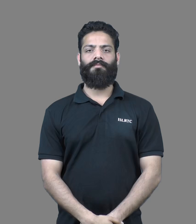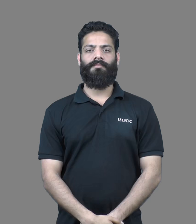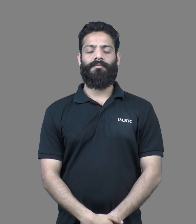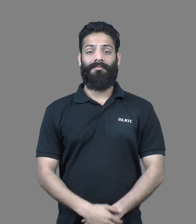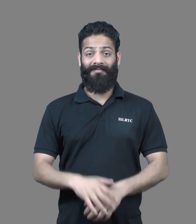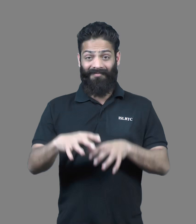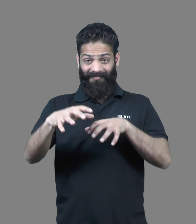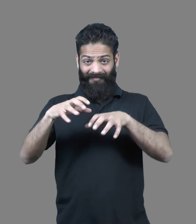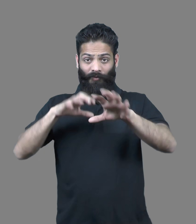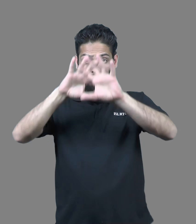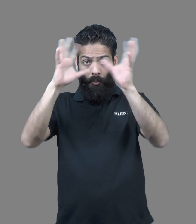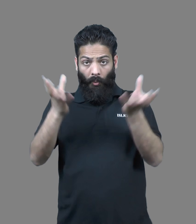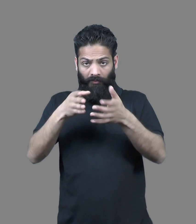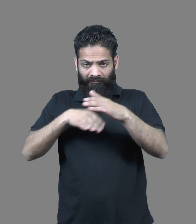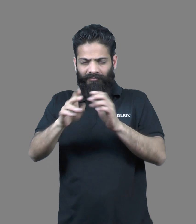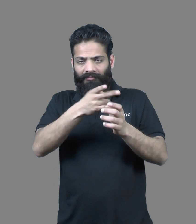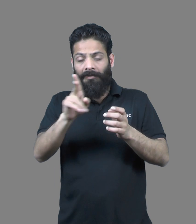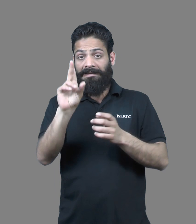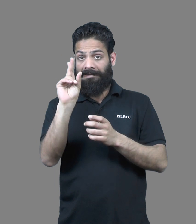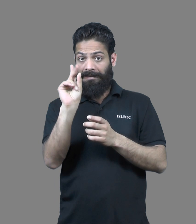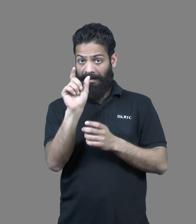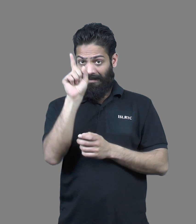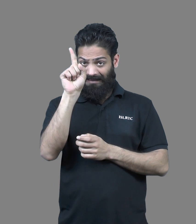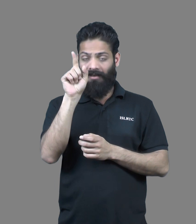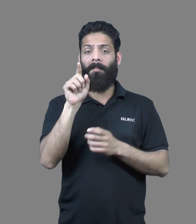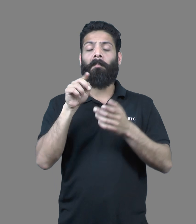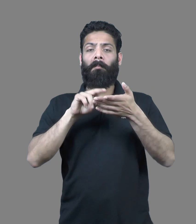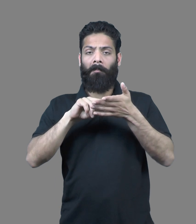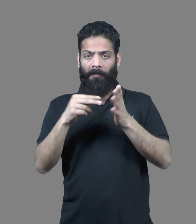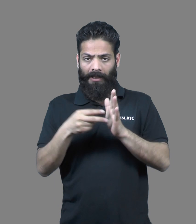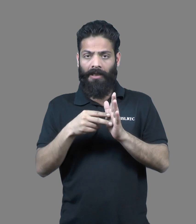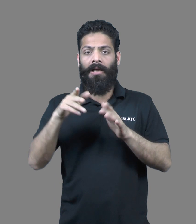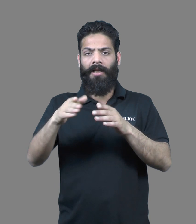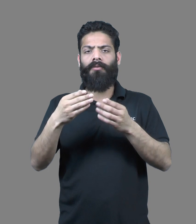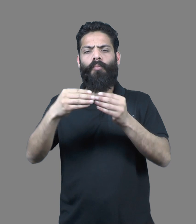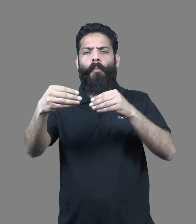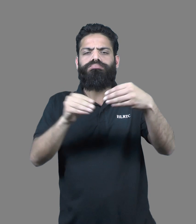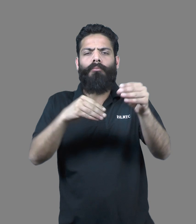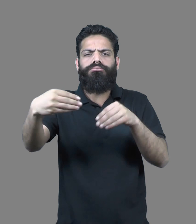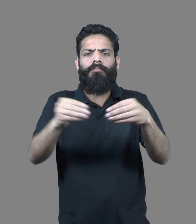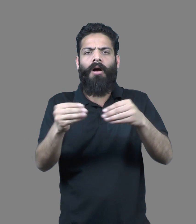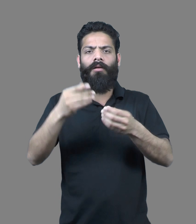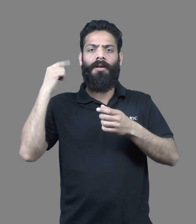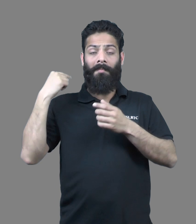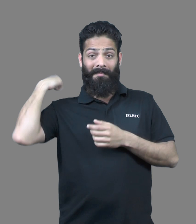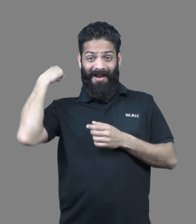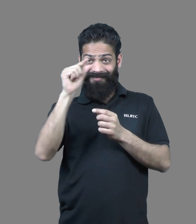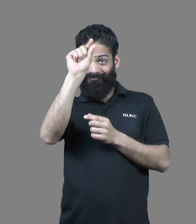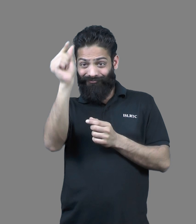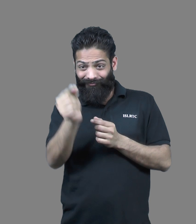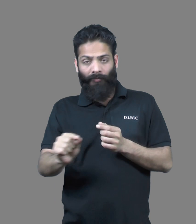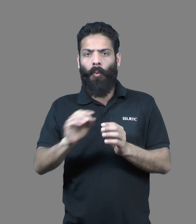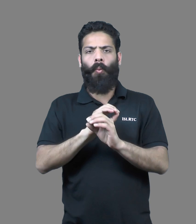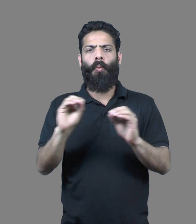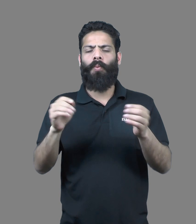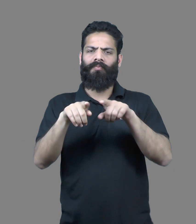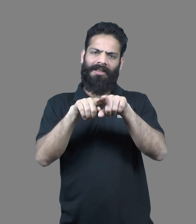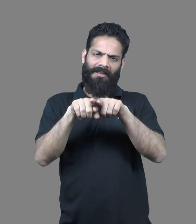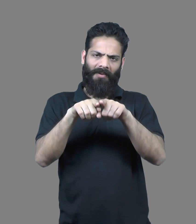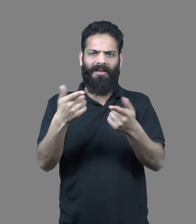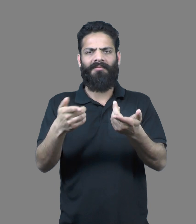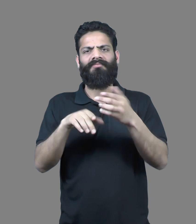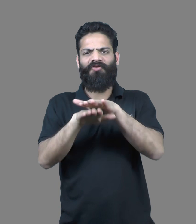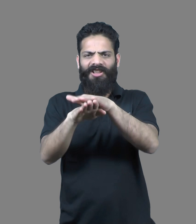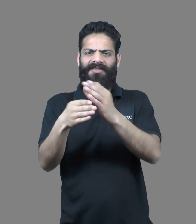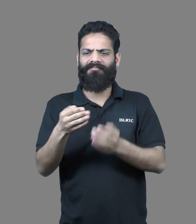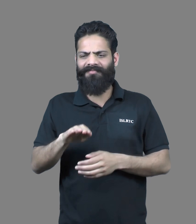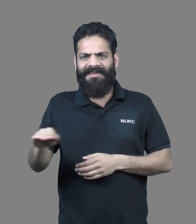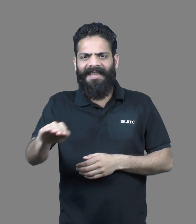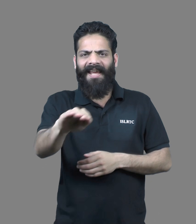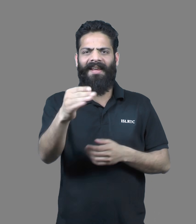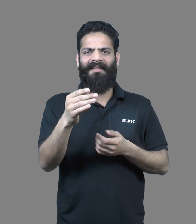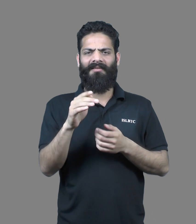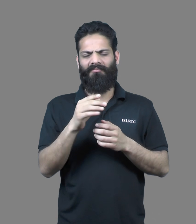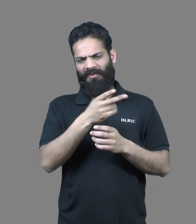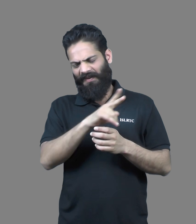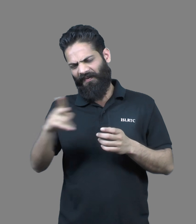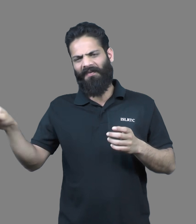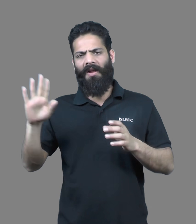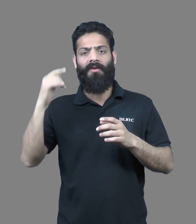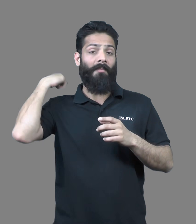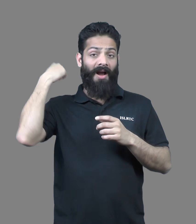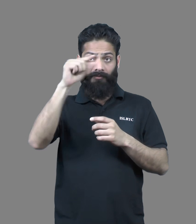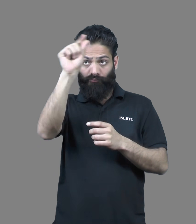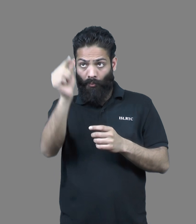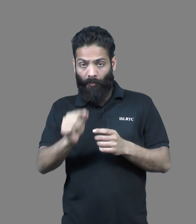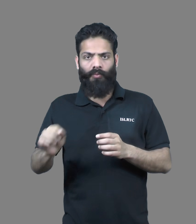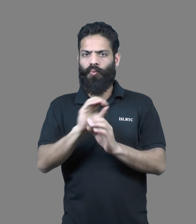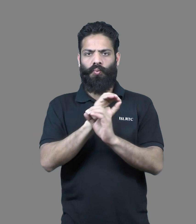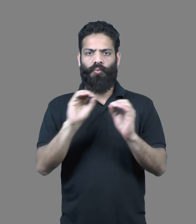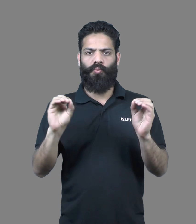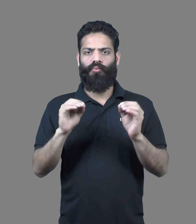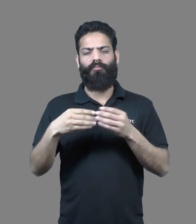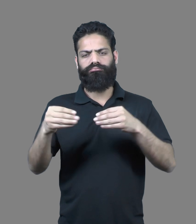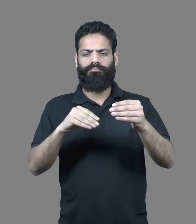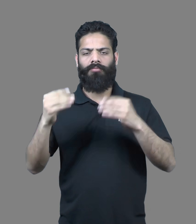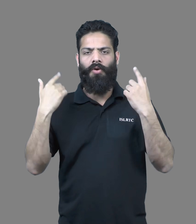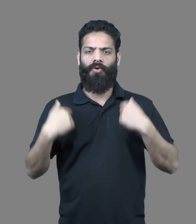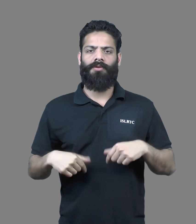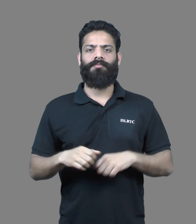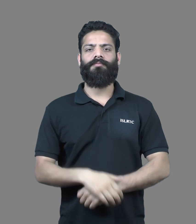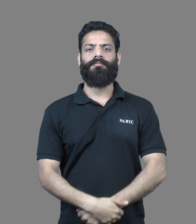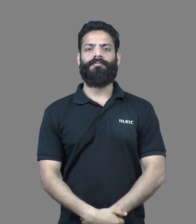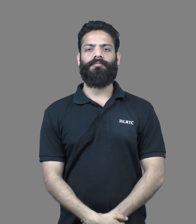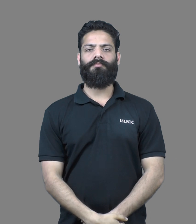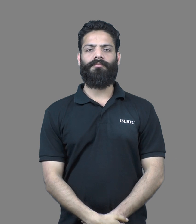Invertebrates